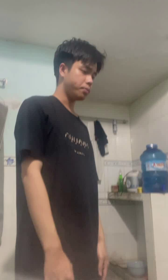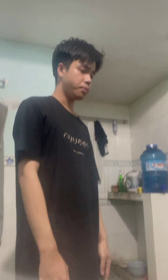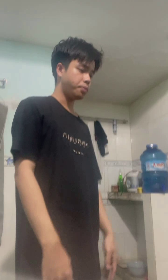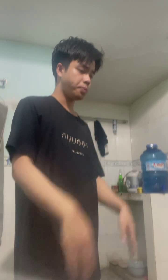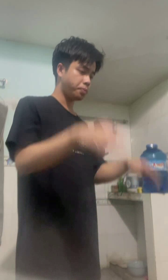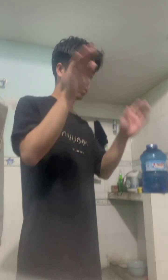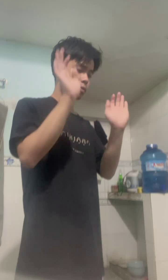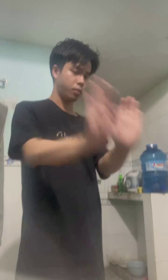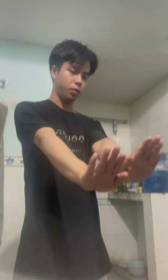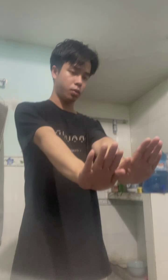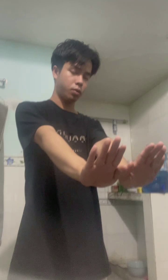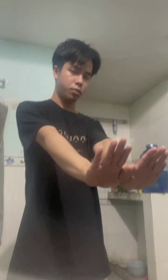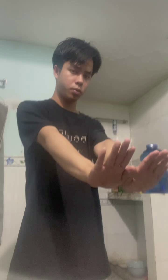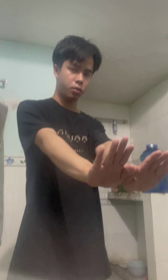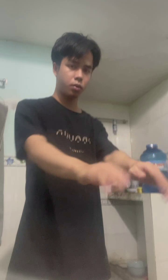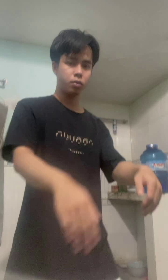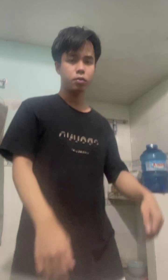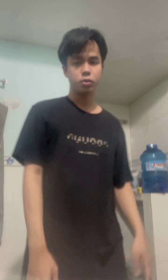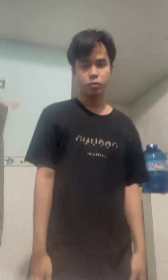dung lai